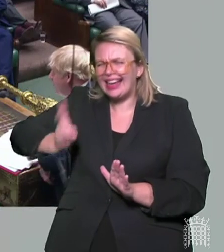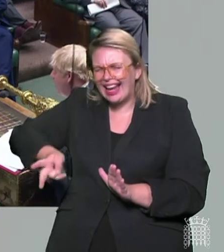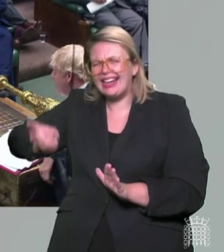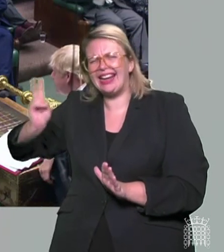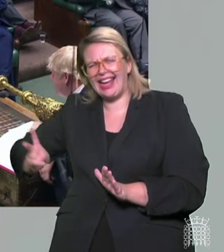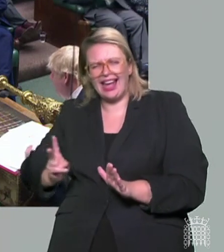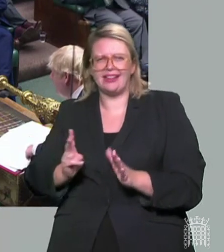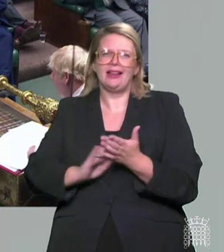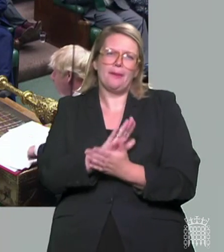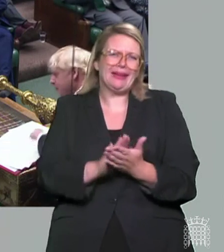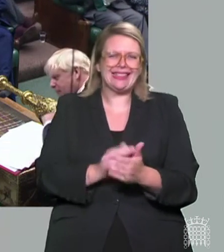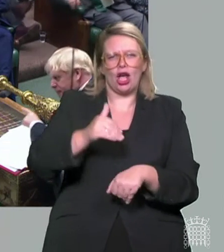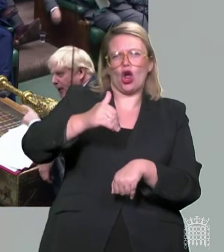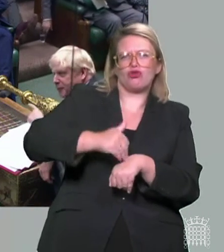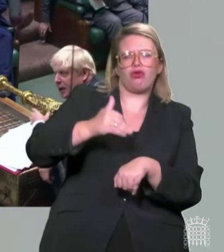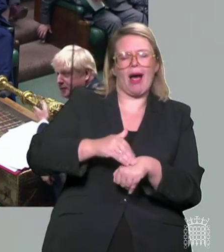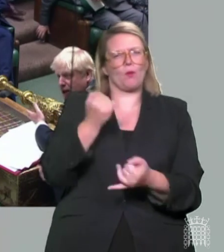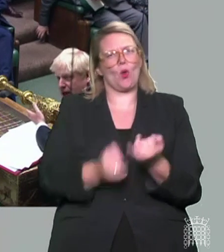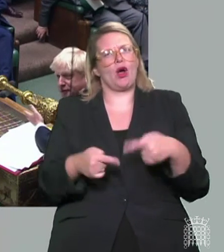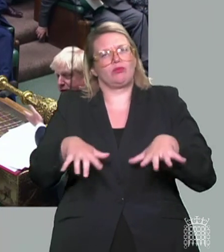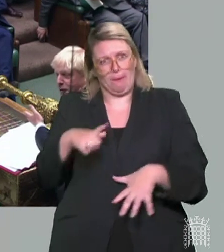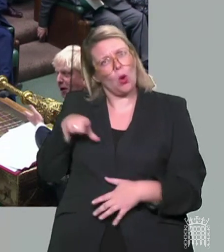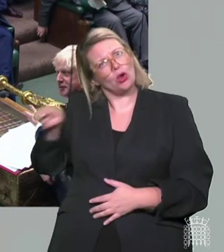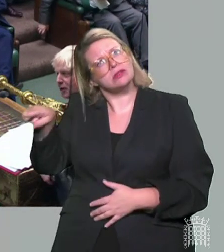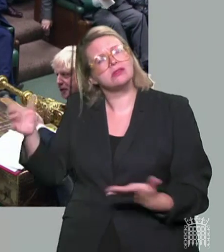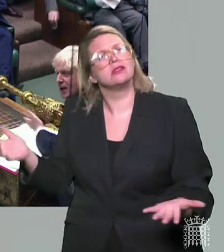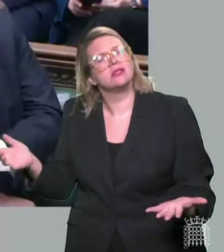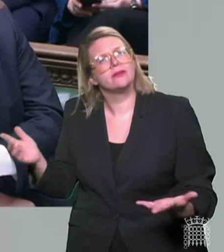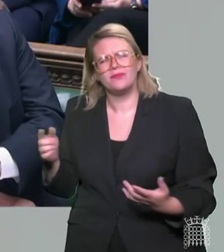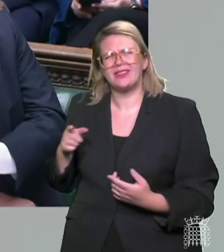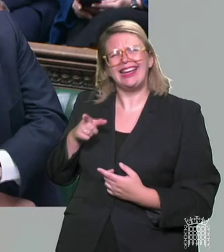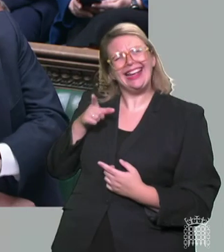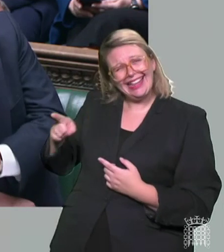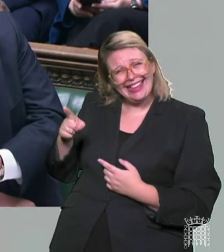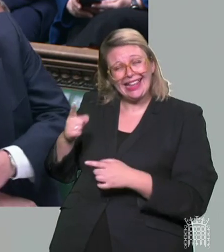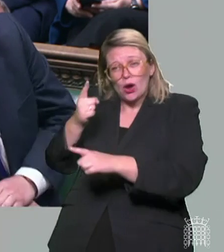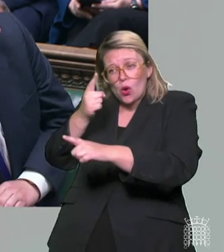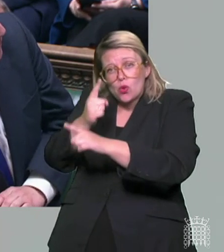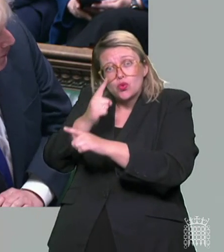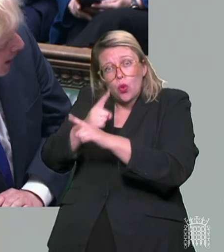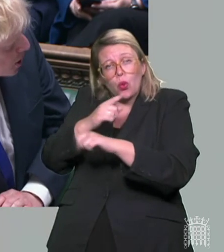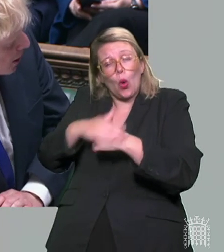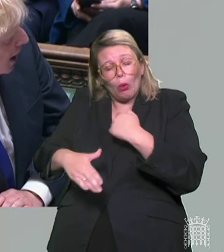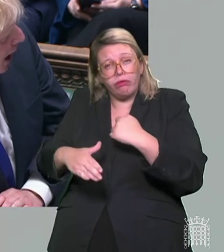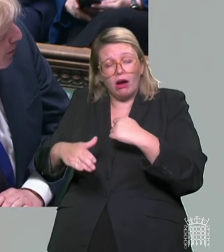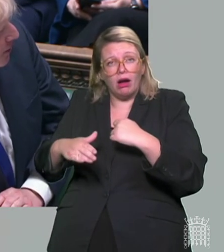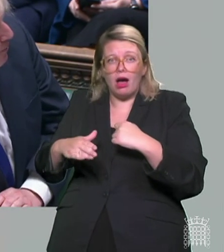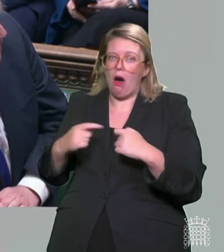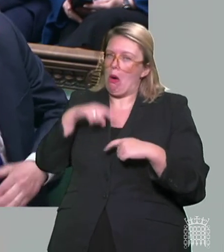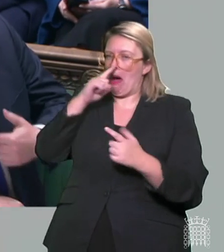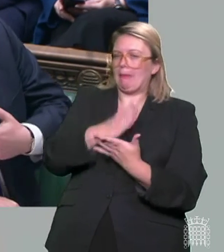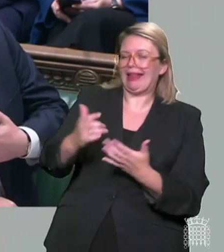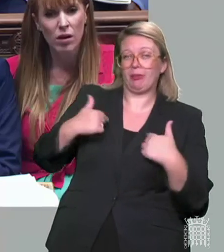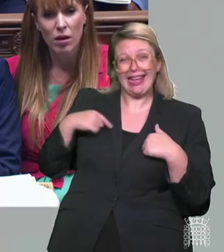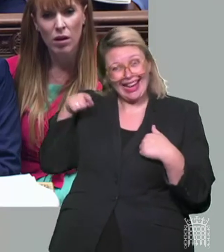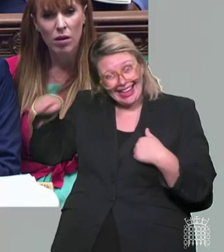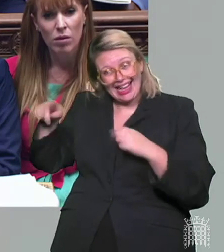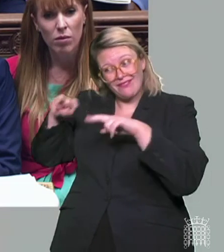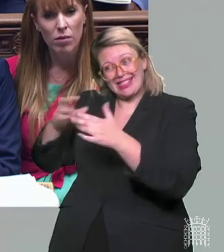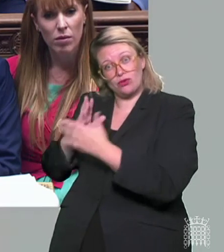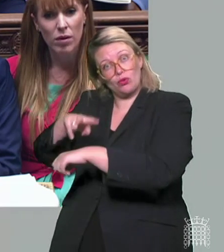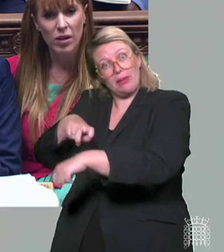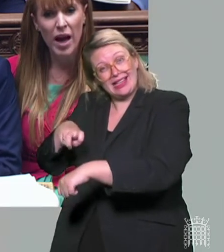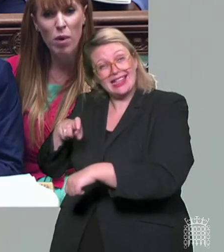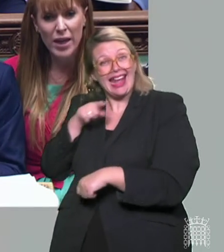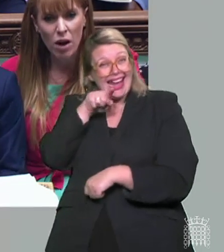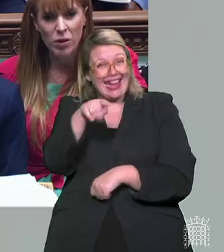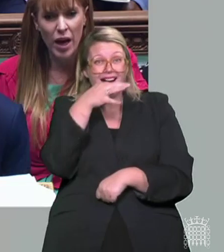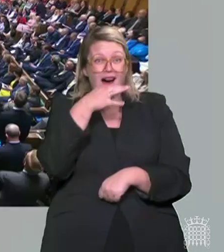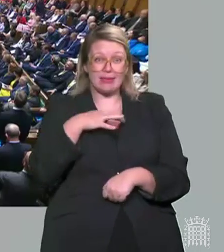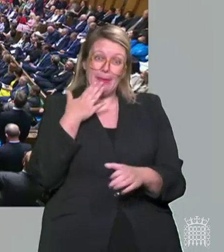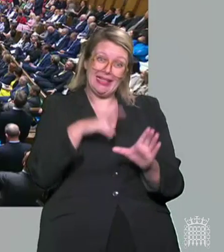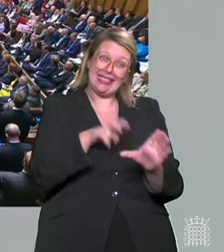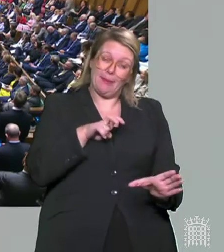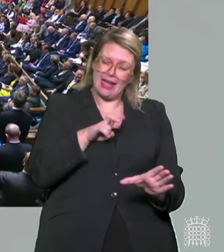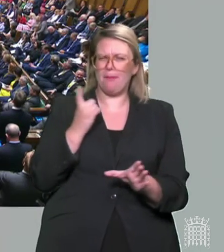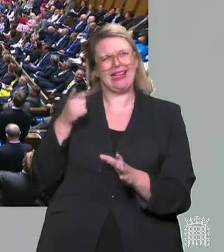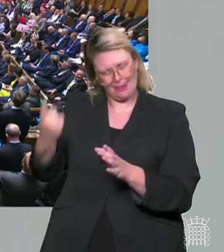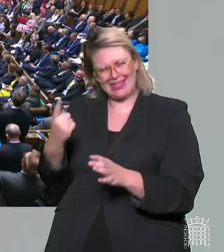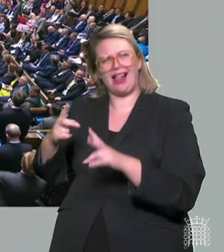This is the Government who are tough on— I am sorry—he talks about integrity; he is himself facing a criminal investigation, for which he asked me to resign.